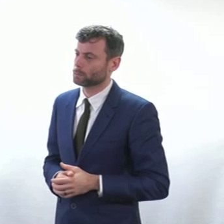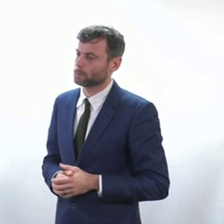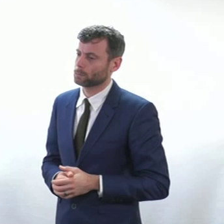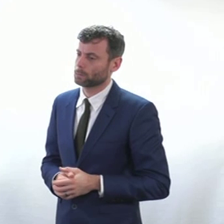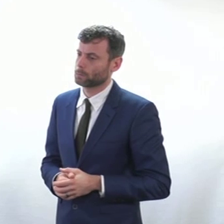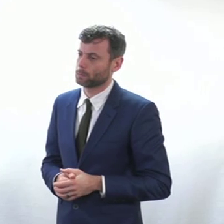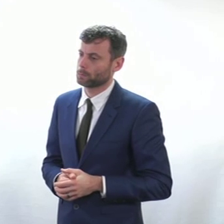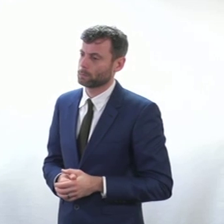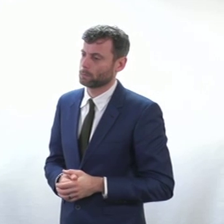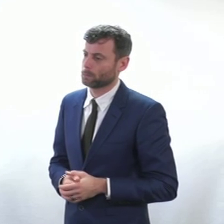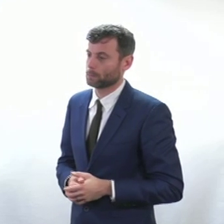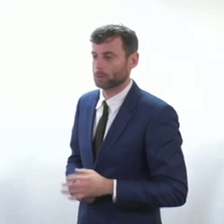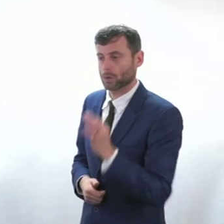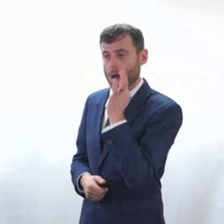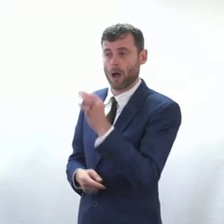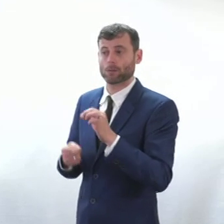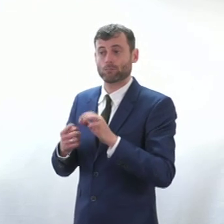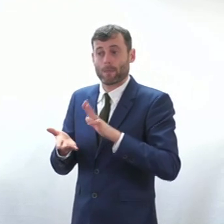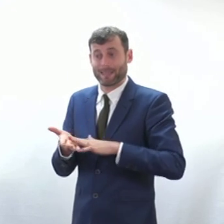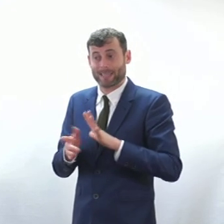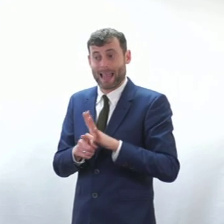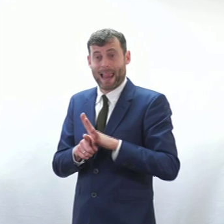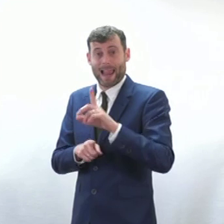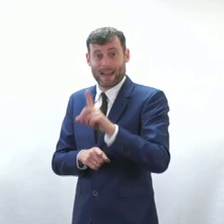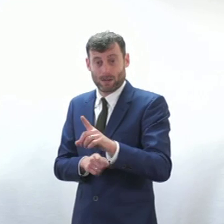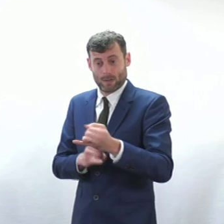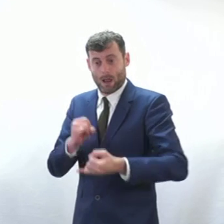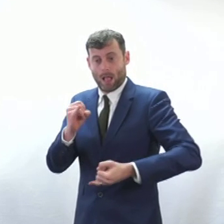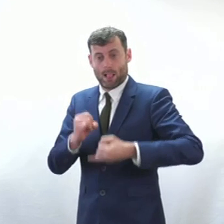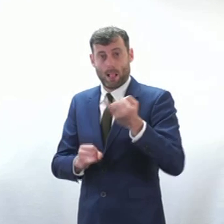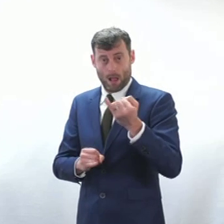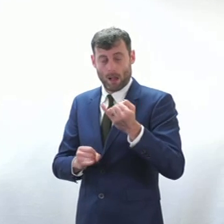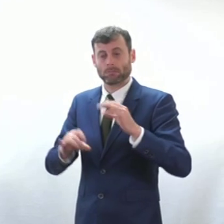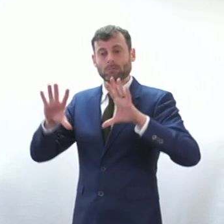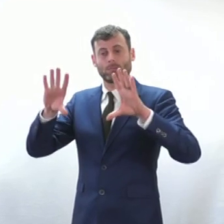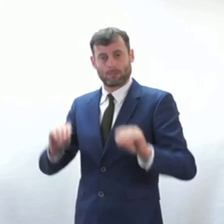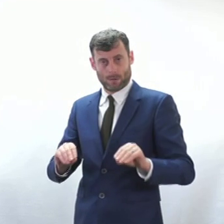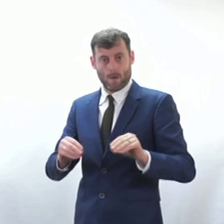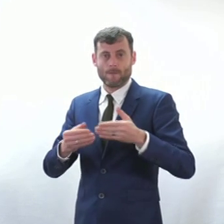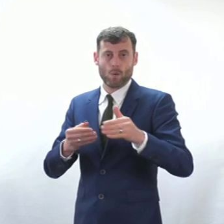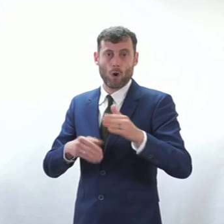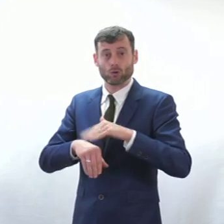May I gently say to the Prime Minister that next week will be the final Prime Minister’s questions before Christmas?